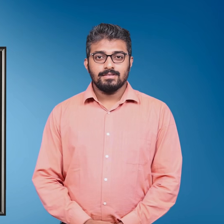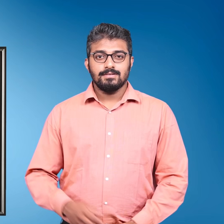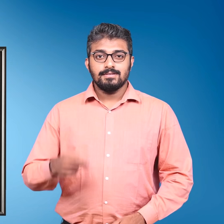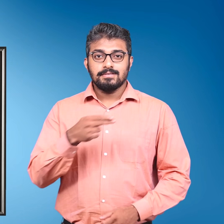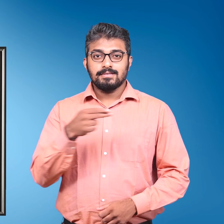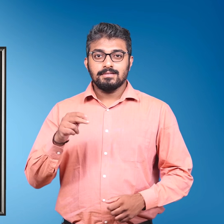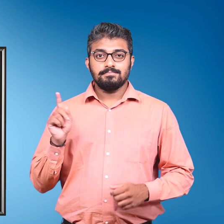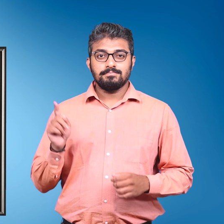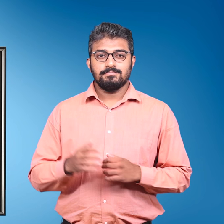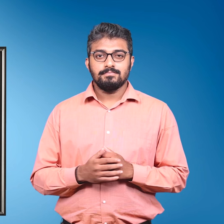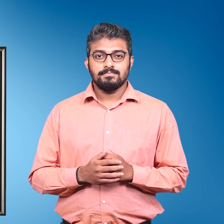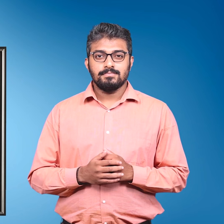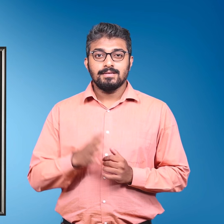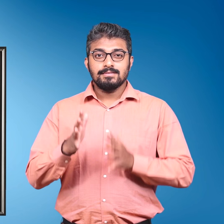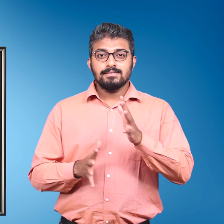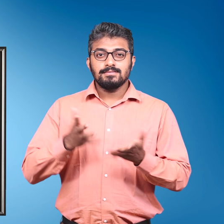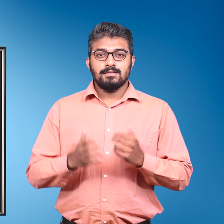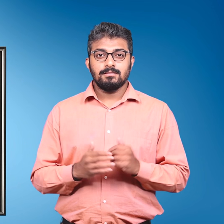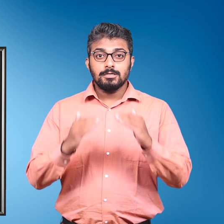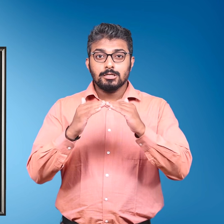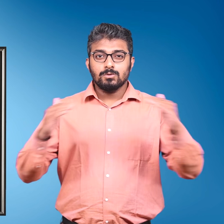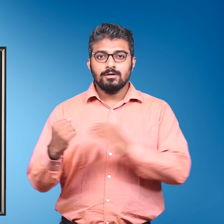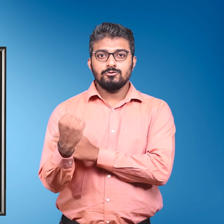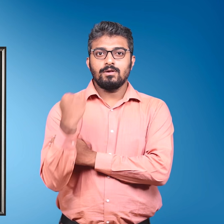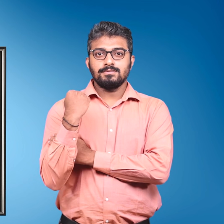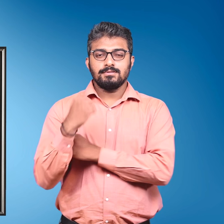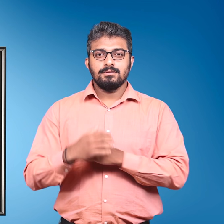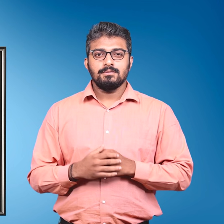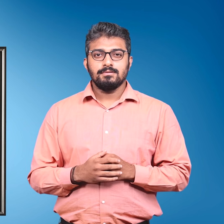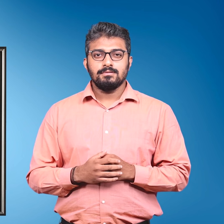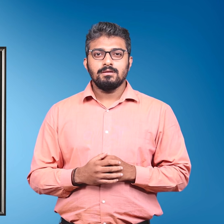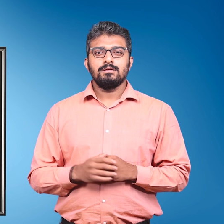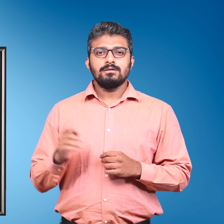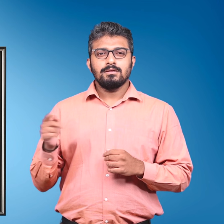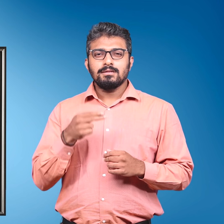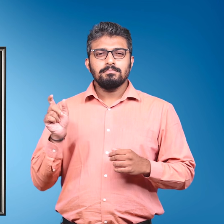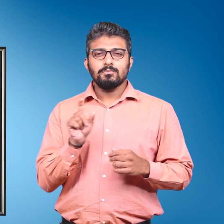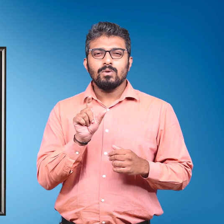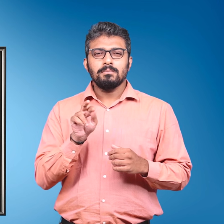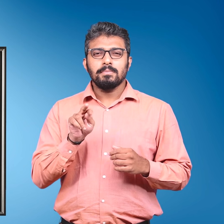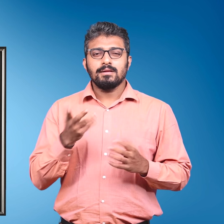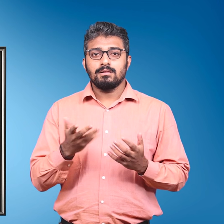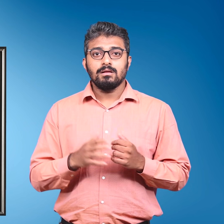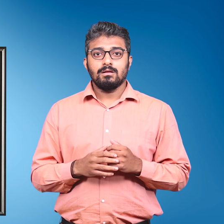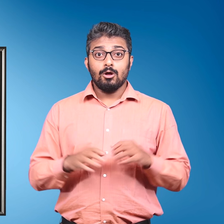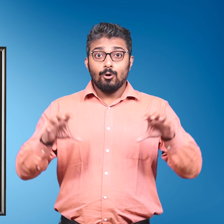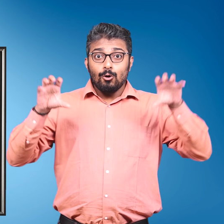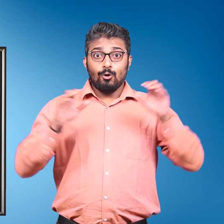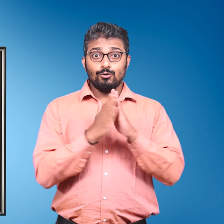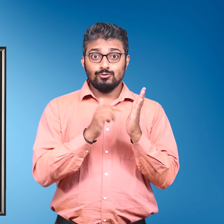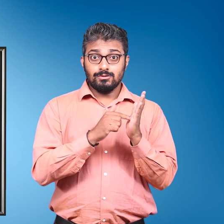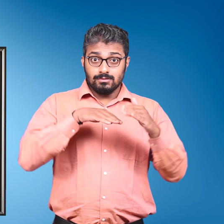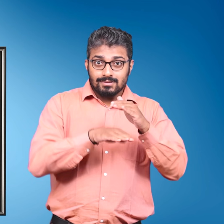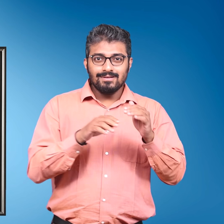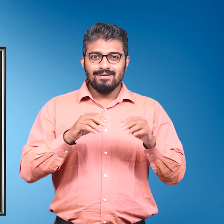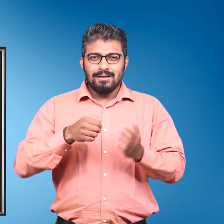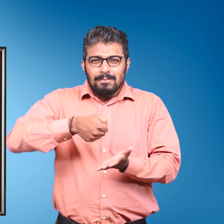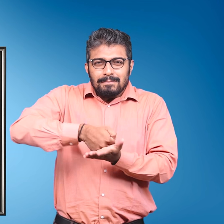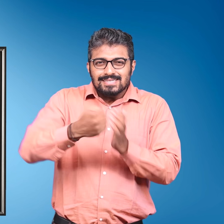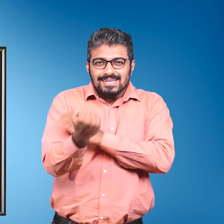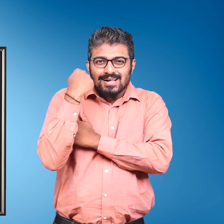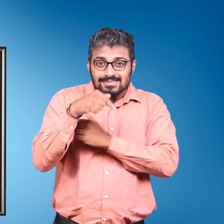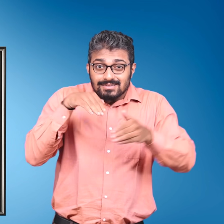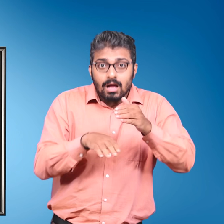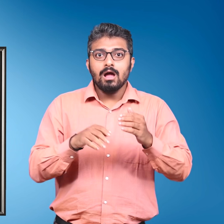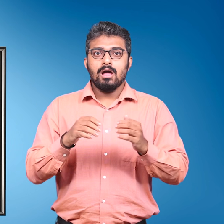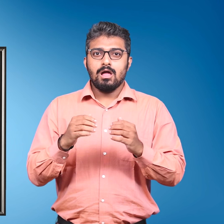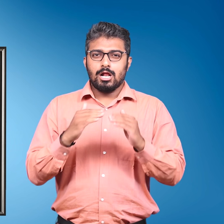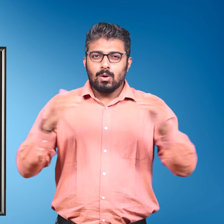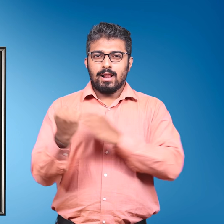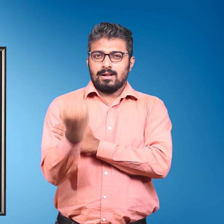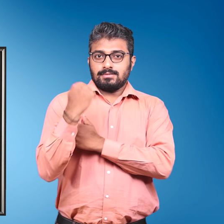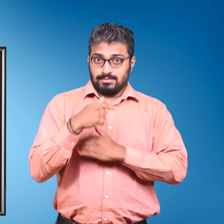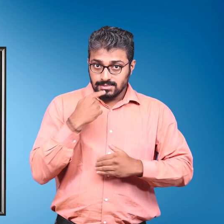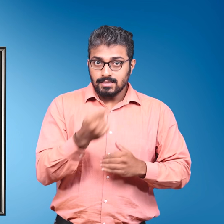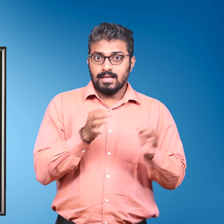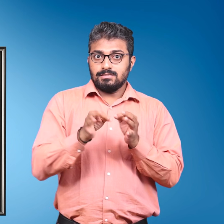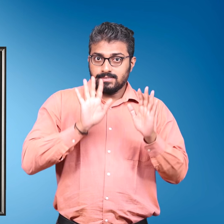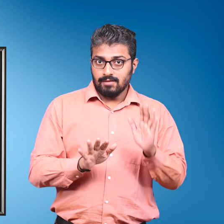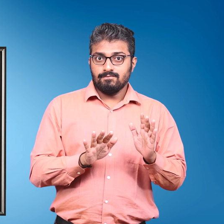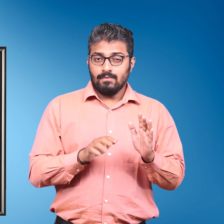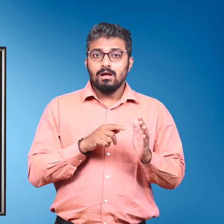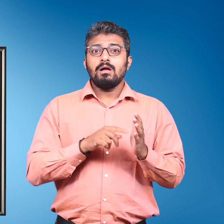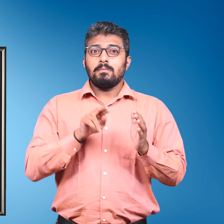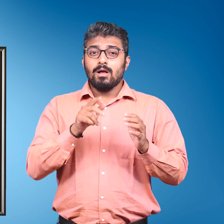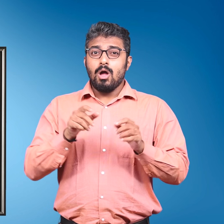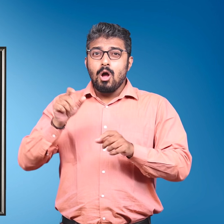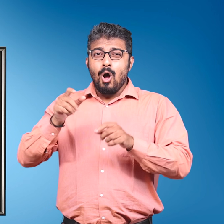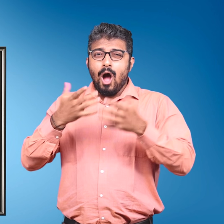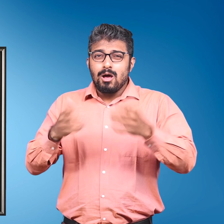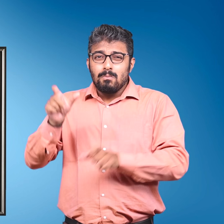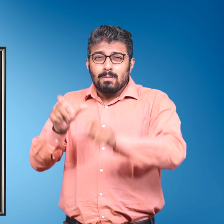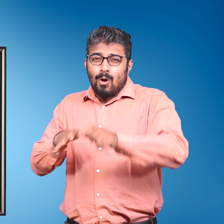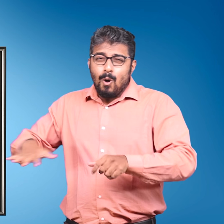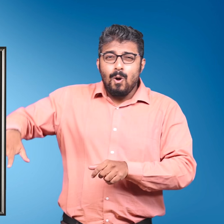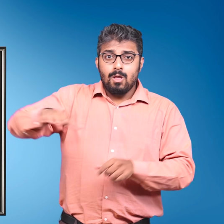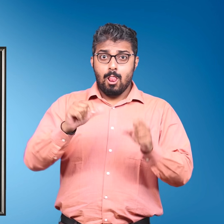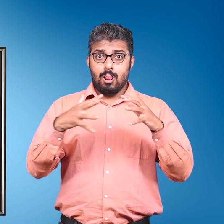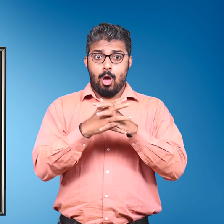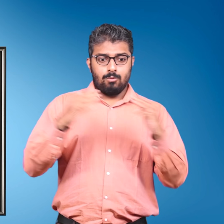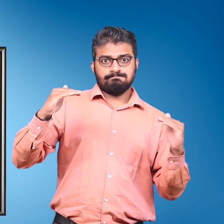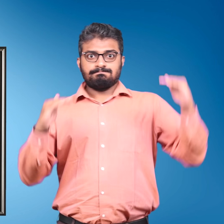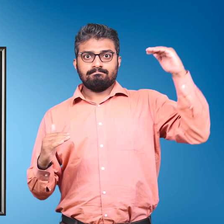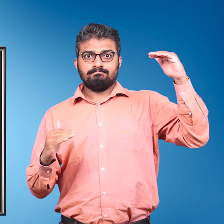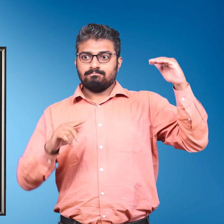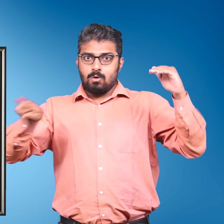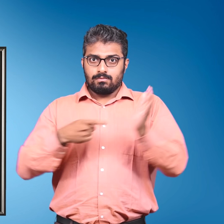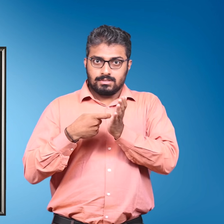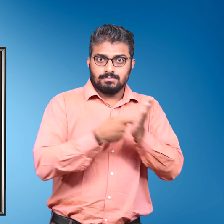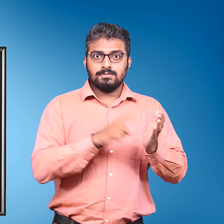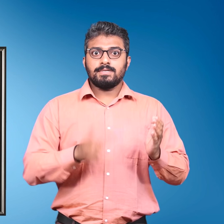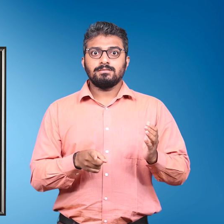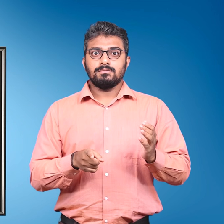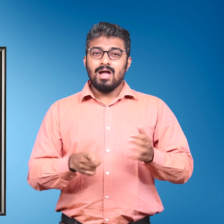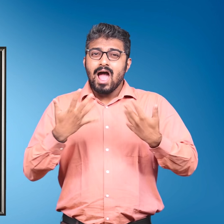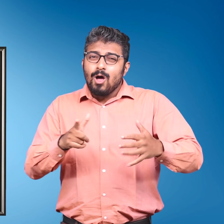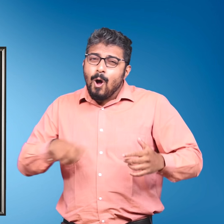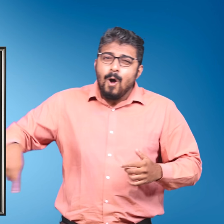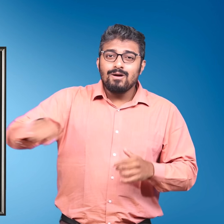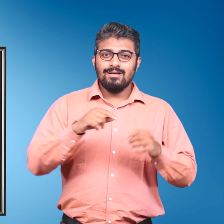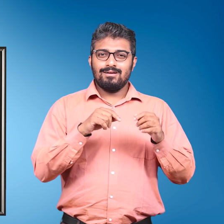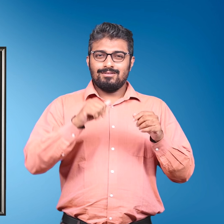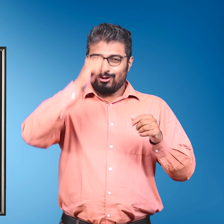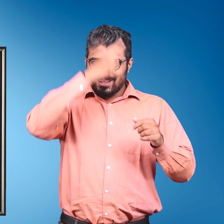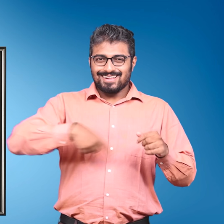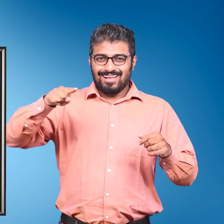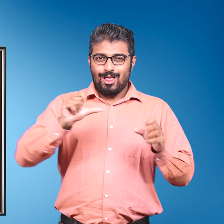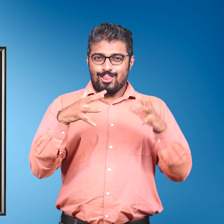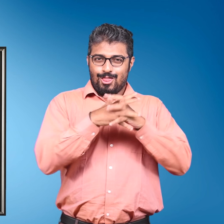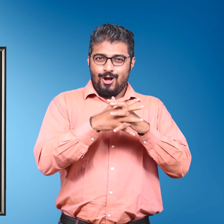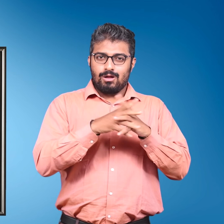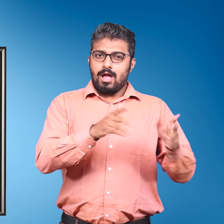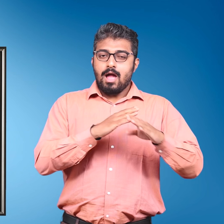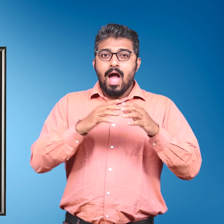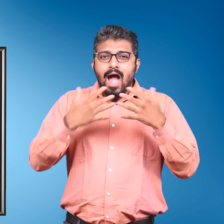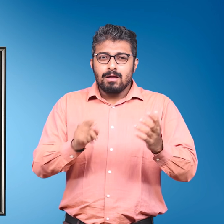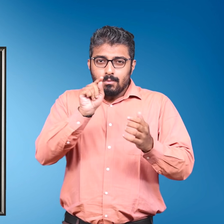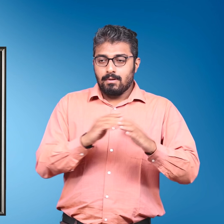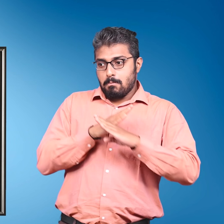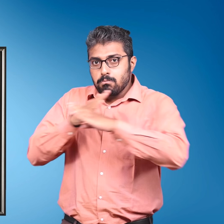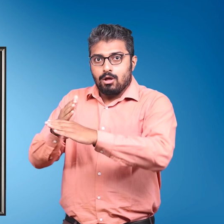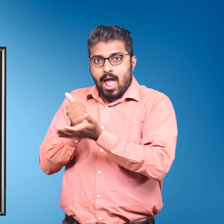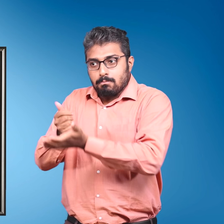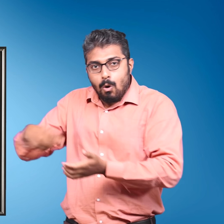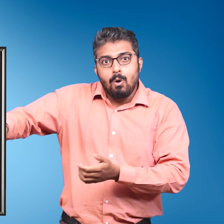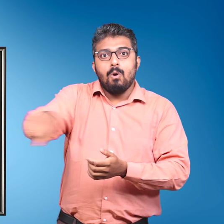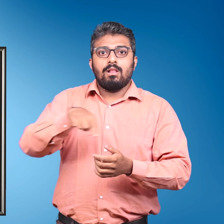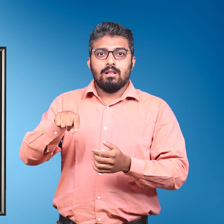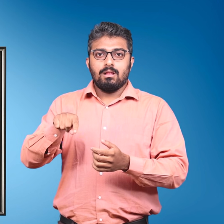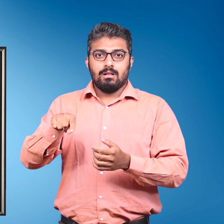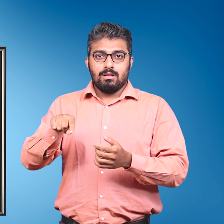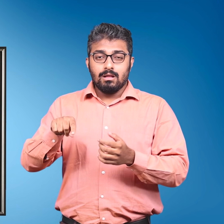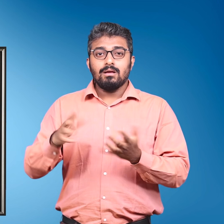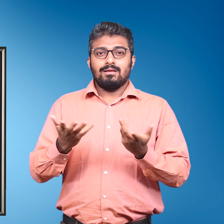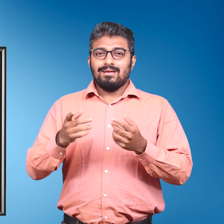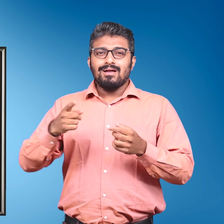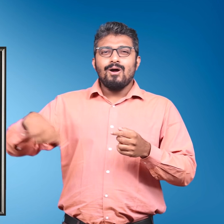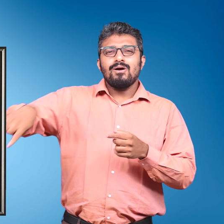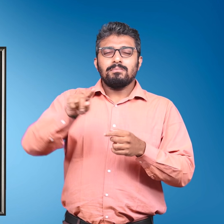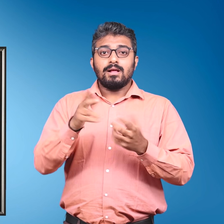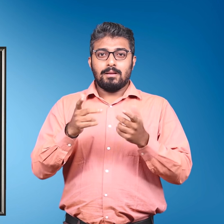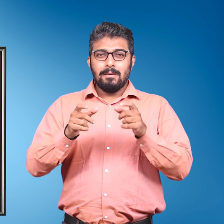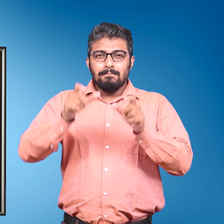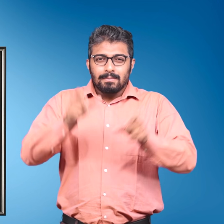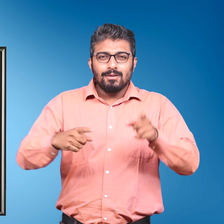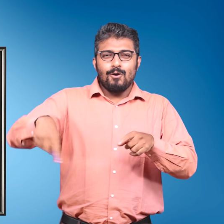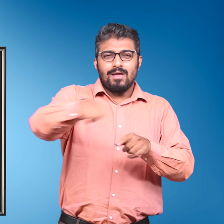Right to Equality This sign means Right to Equality. It is a fundamental right mentioned in the Constitution according to which all persons are equal before the law. This means that all persons shall be equally protected